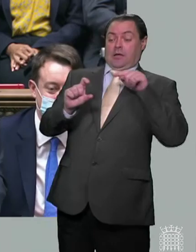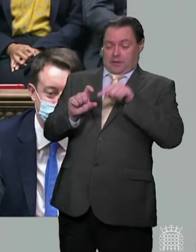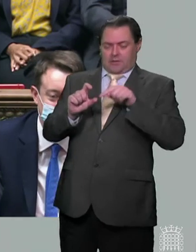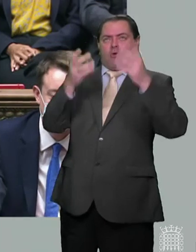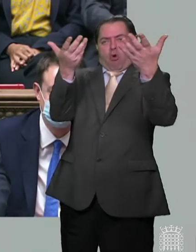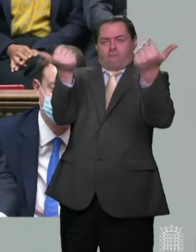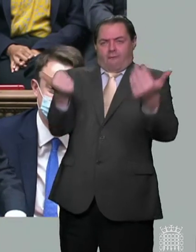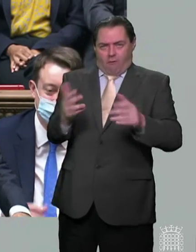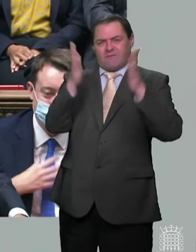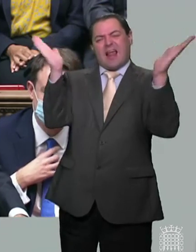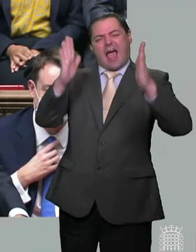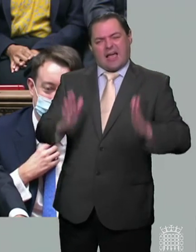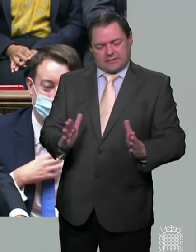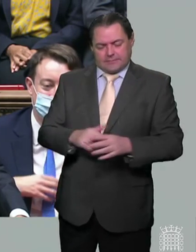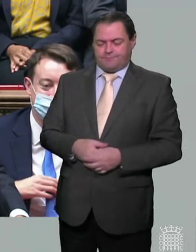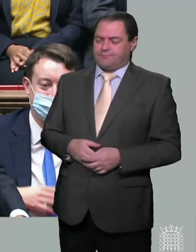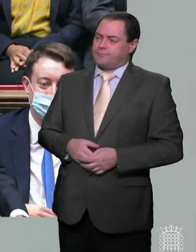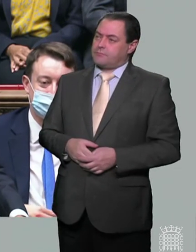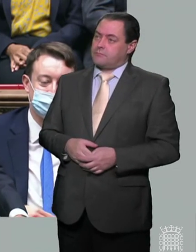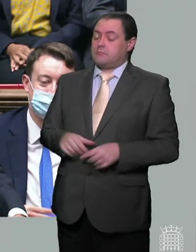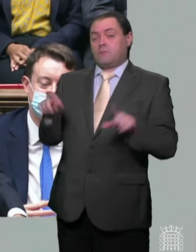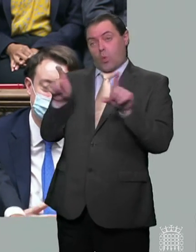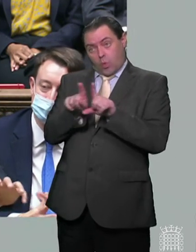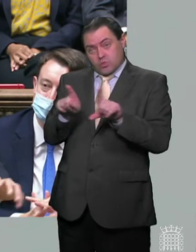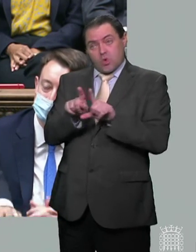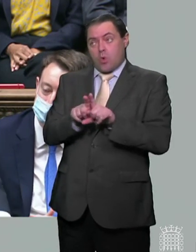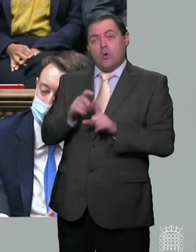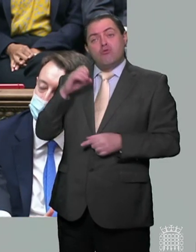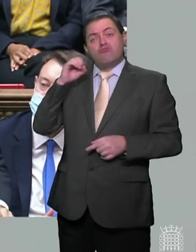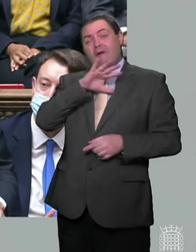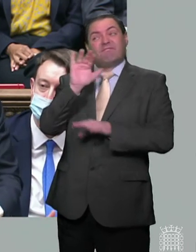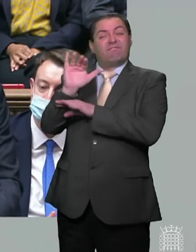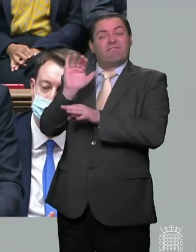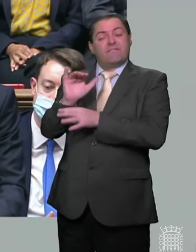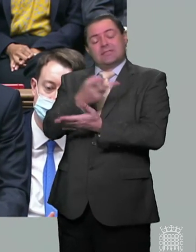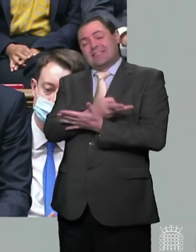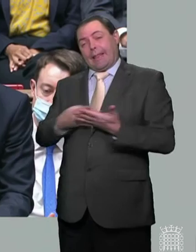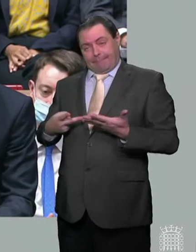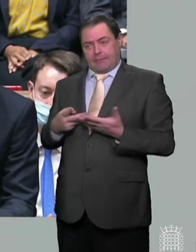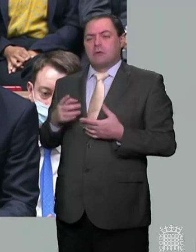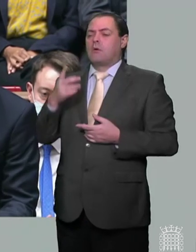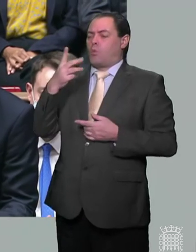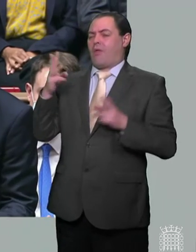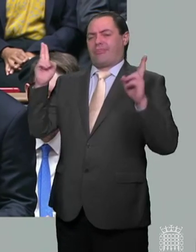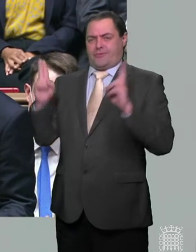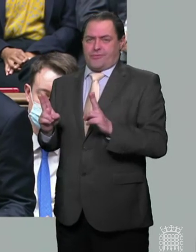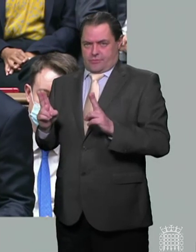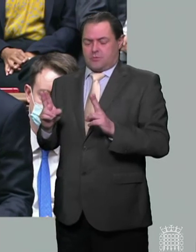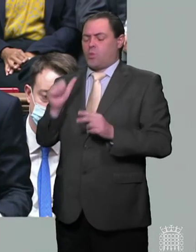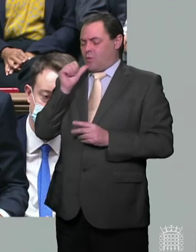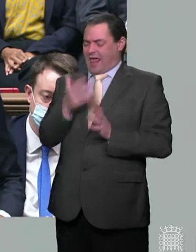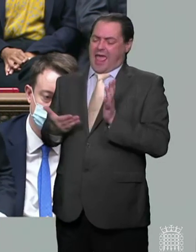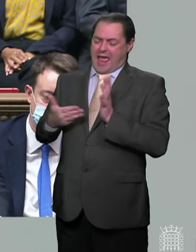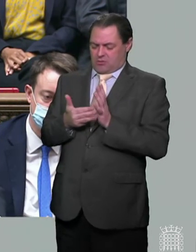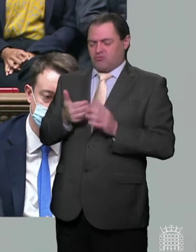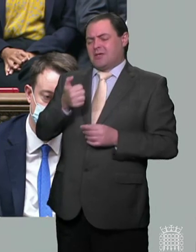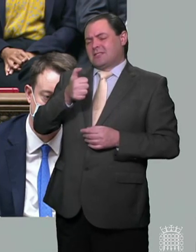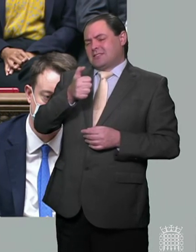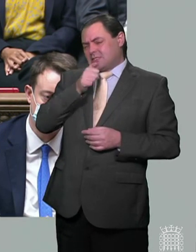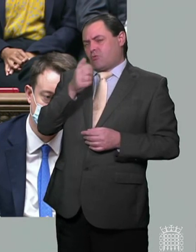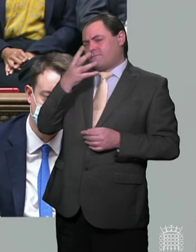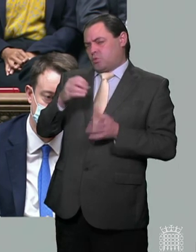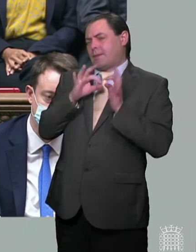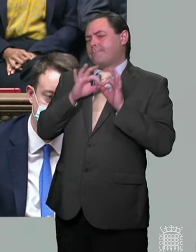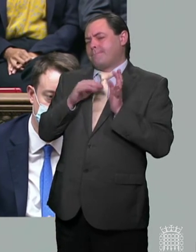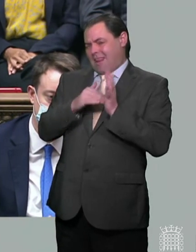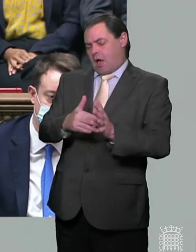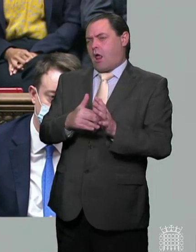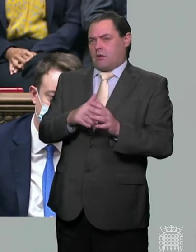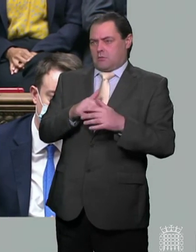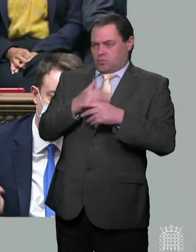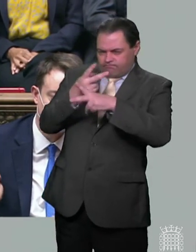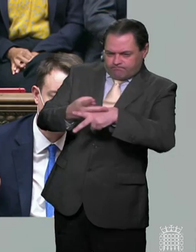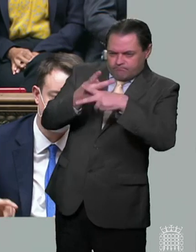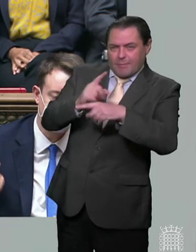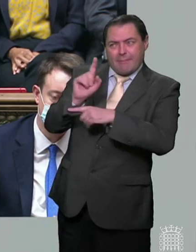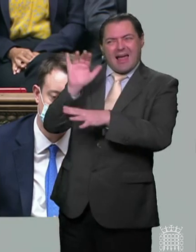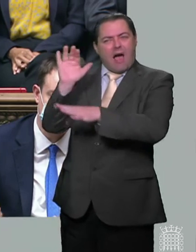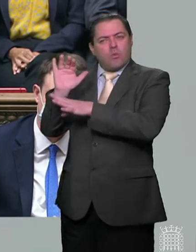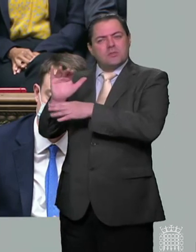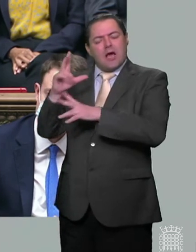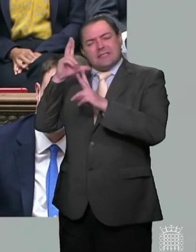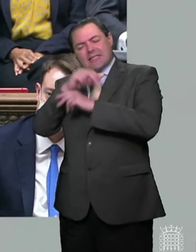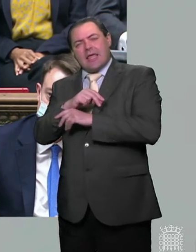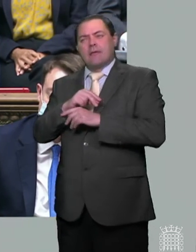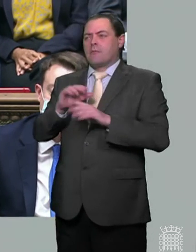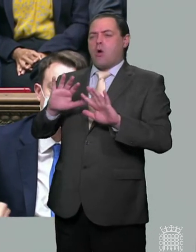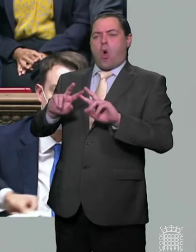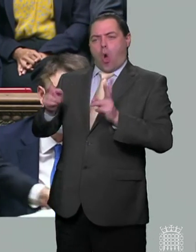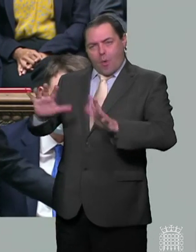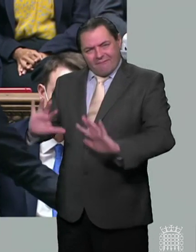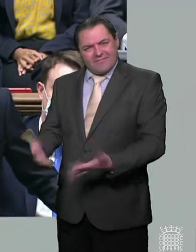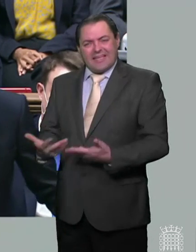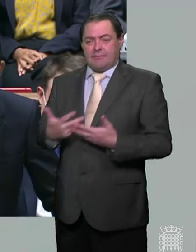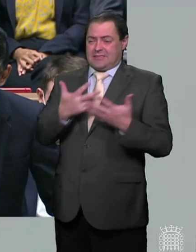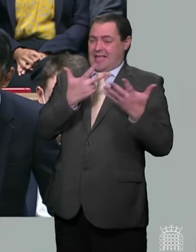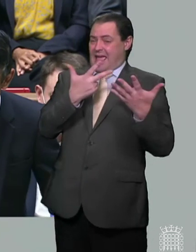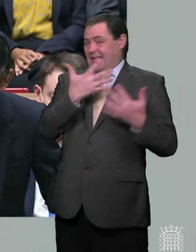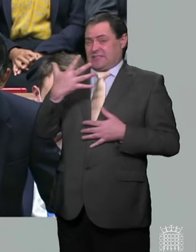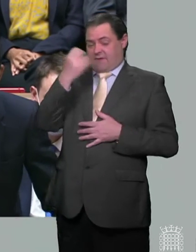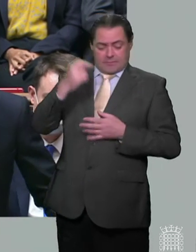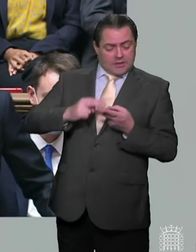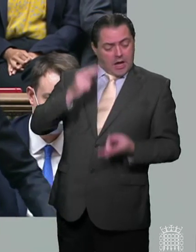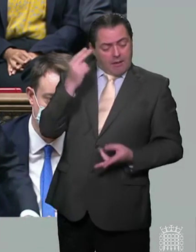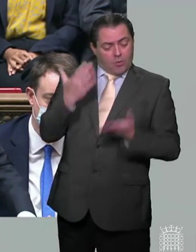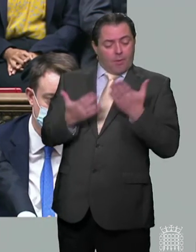We have already reduced rough sleeping by over a third, but we will go further, with £640 million a year for rough sleeping and homelessness—an 85% increase in funding compared to 2019.